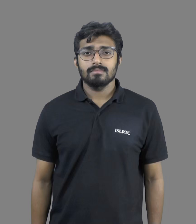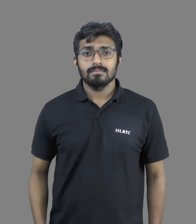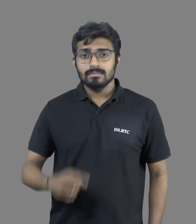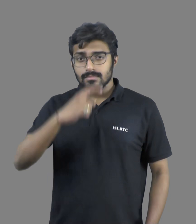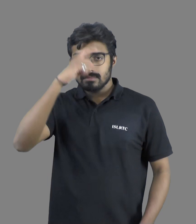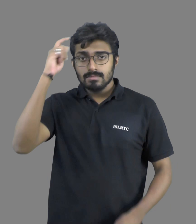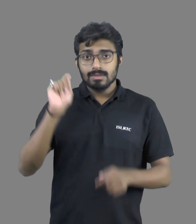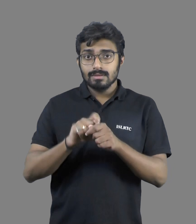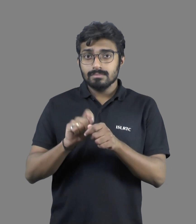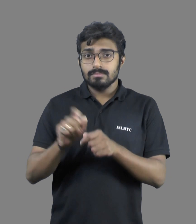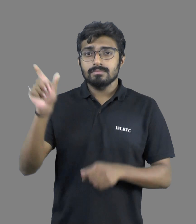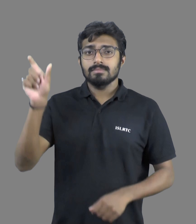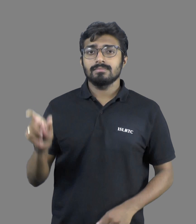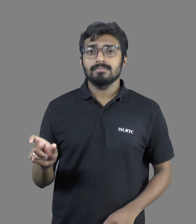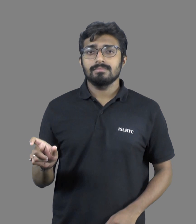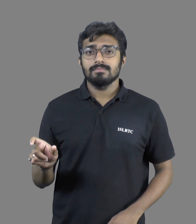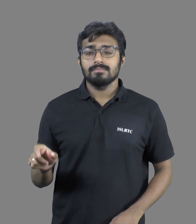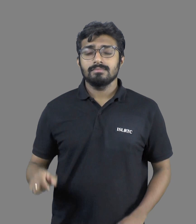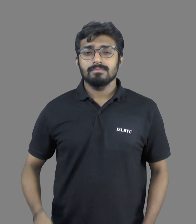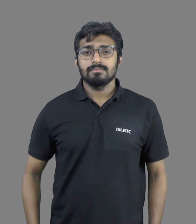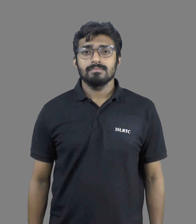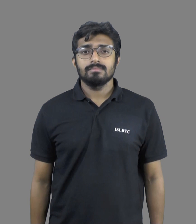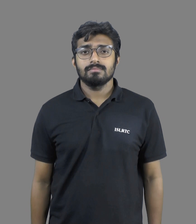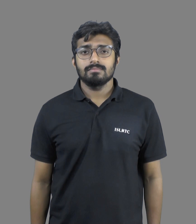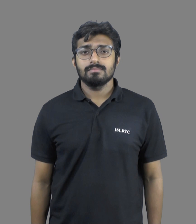Employee Worker